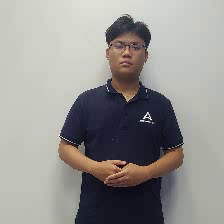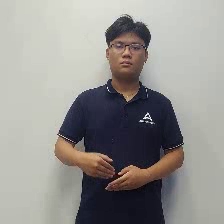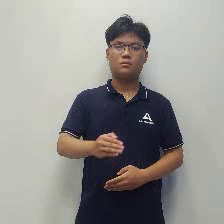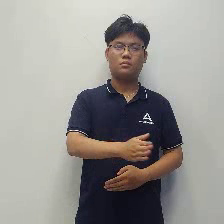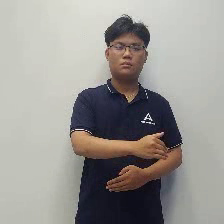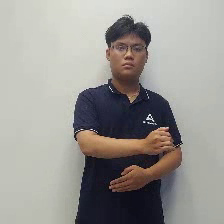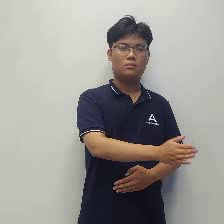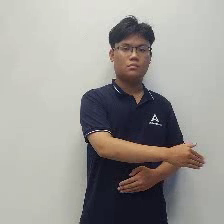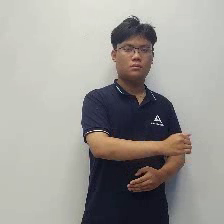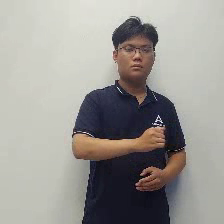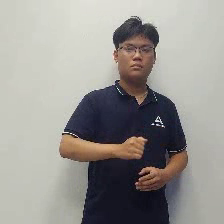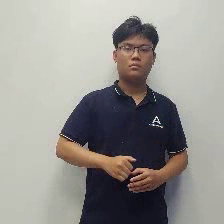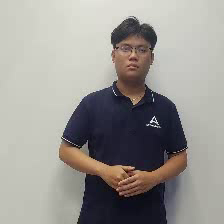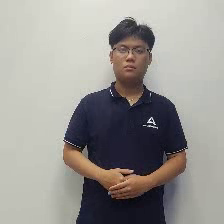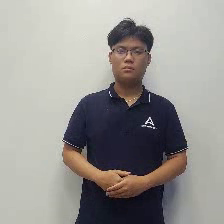Cá